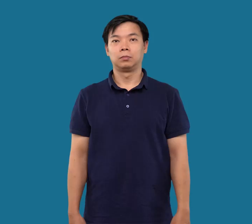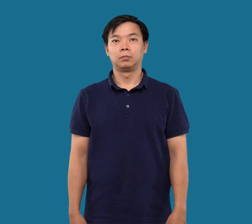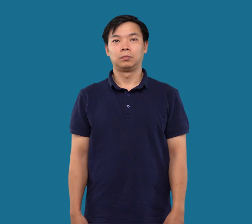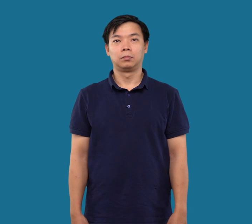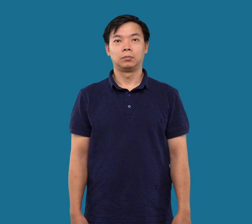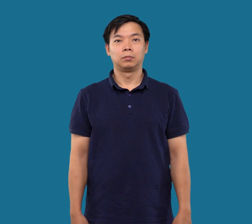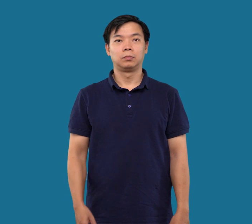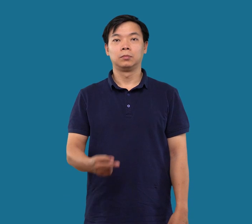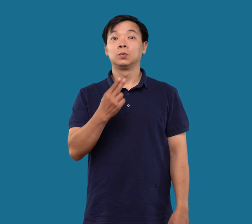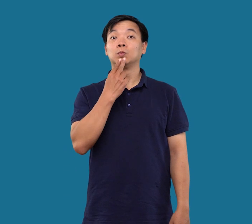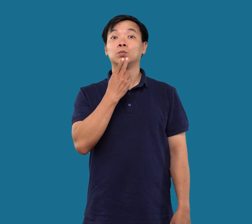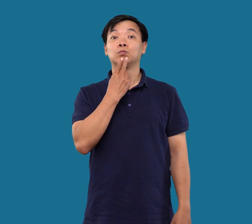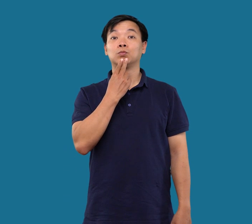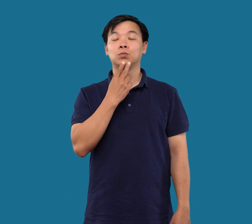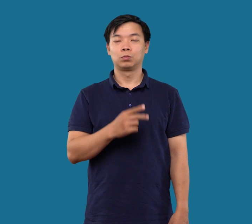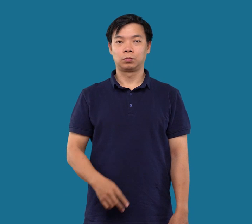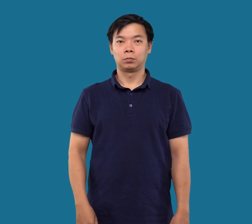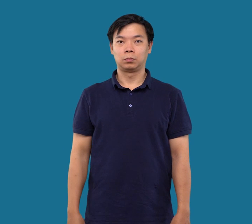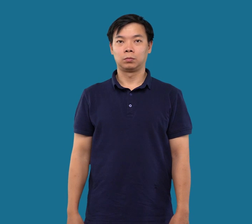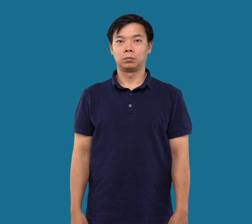chú ( người)